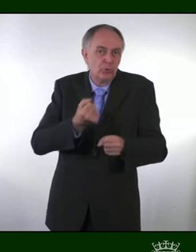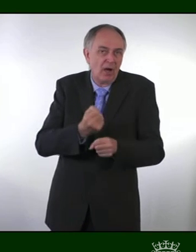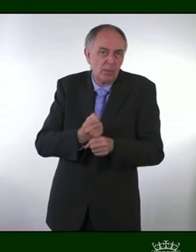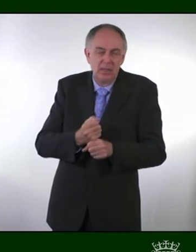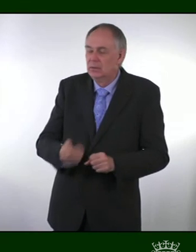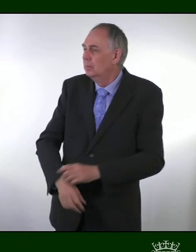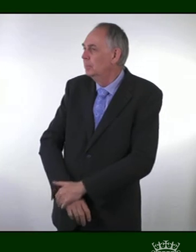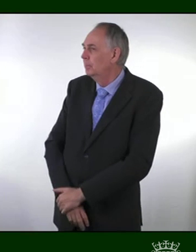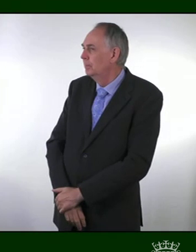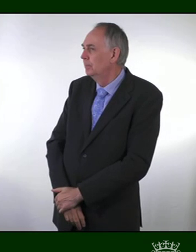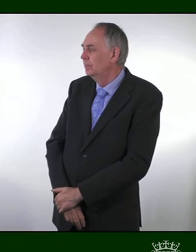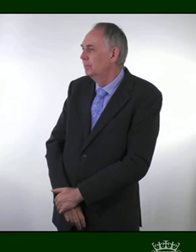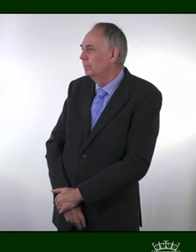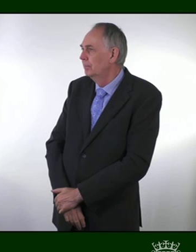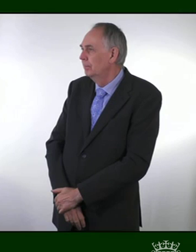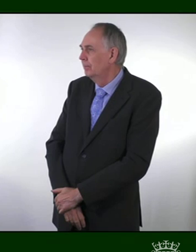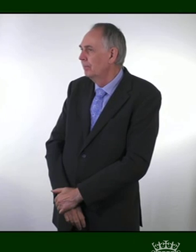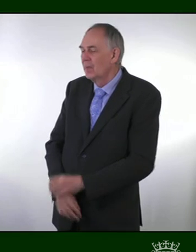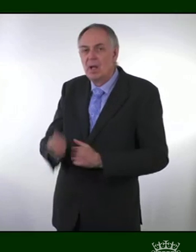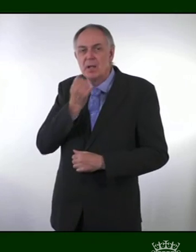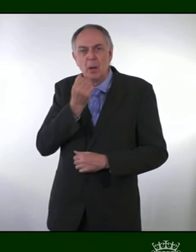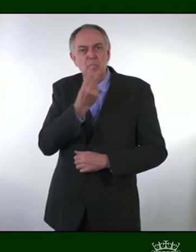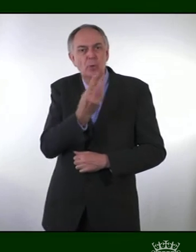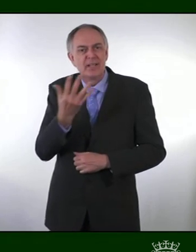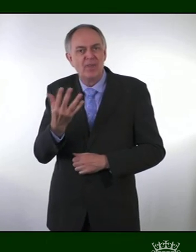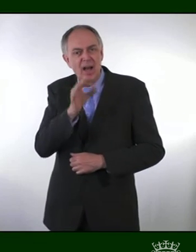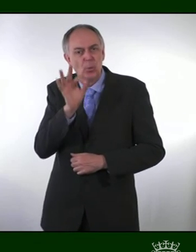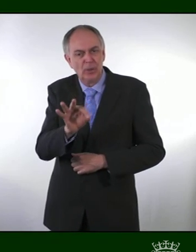Question 25 has been withdrawn by Amy Callaghan.